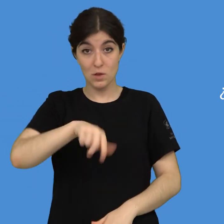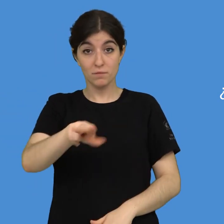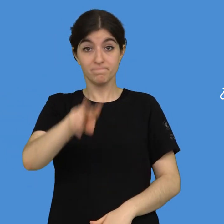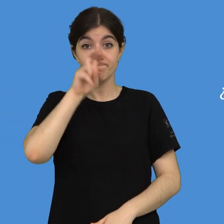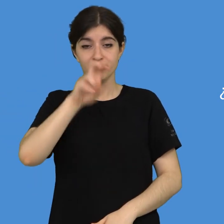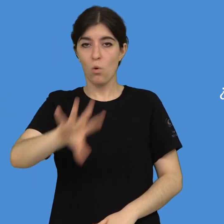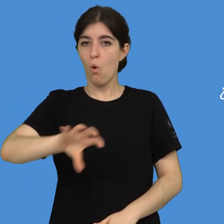respirar